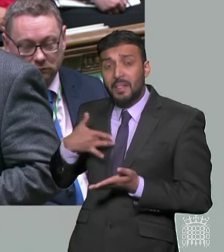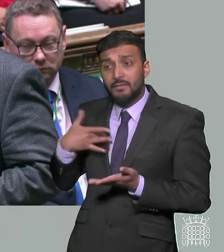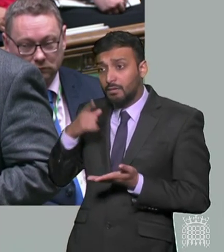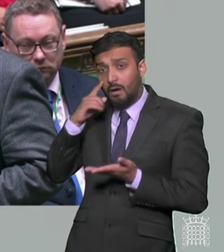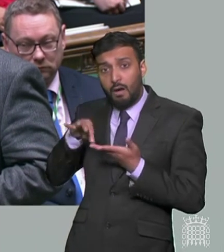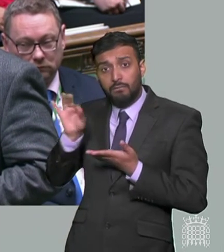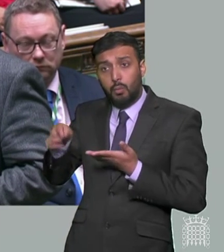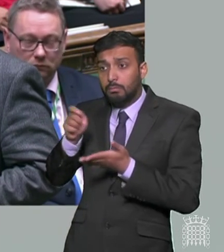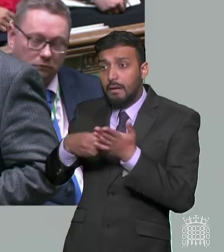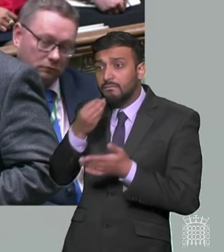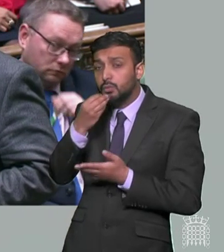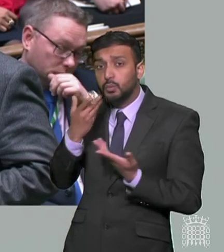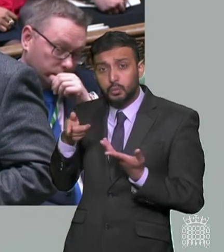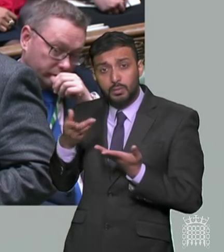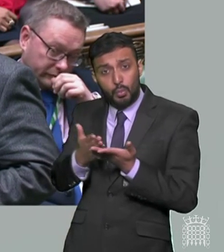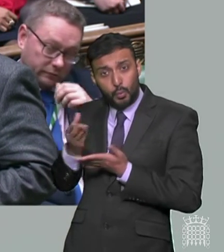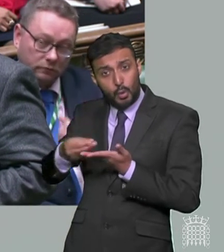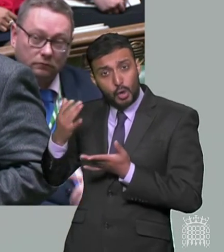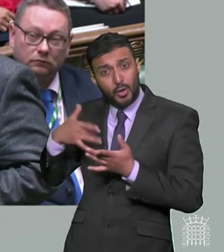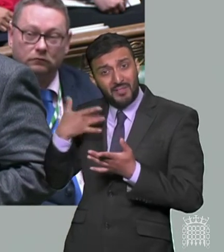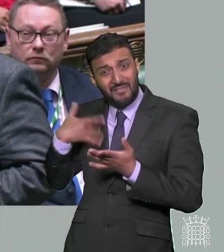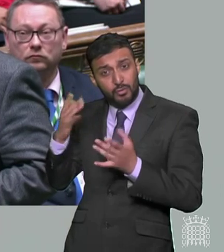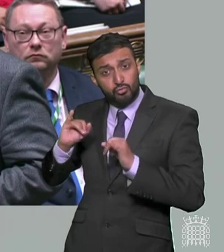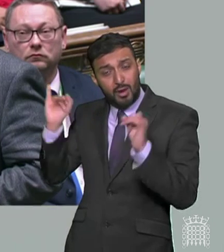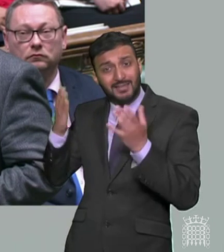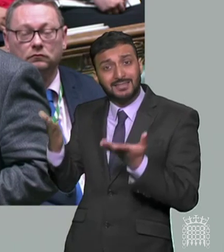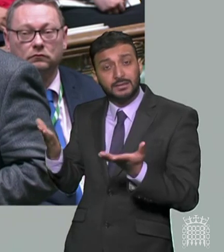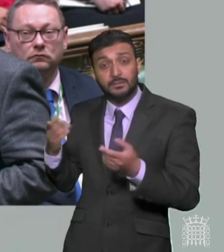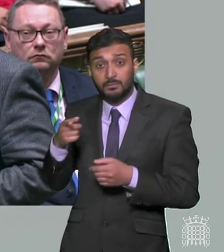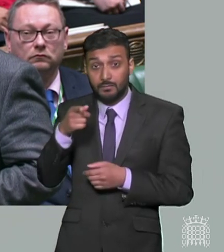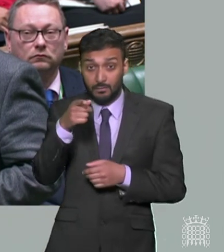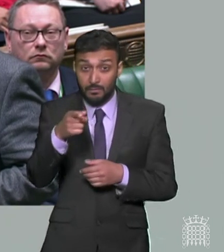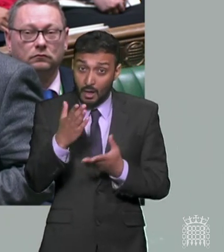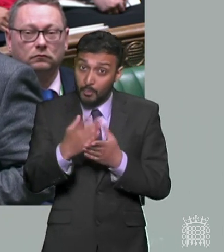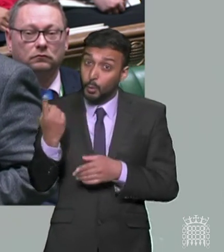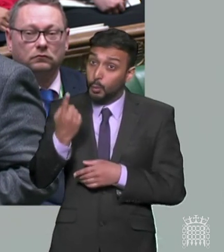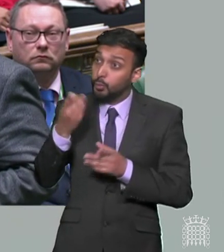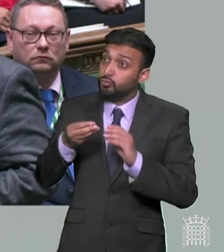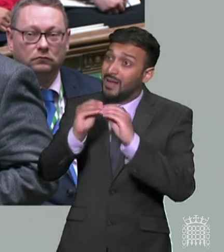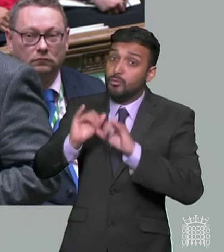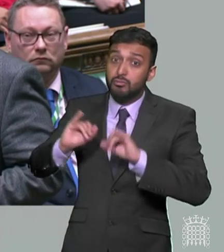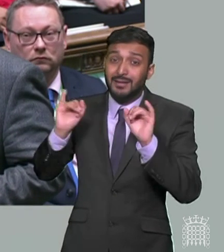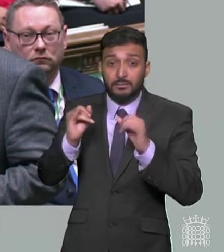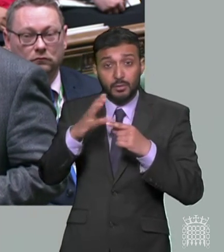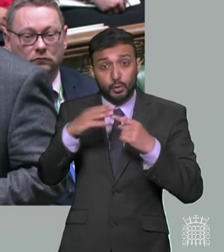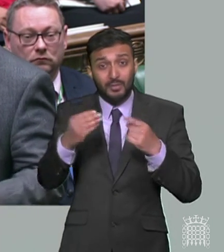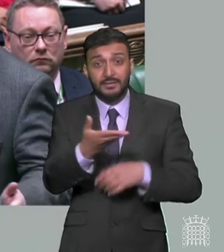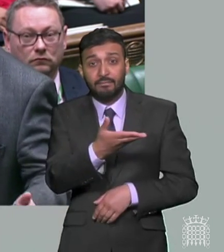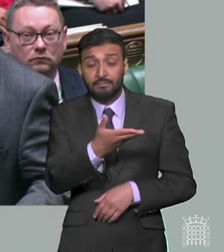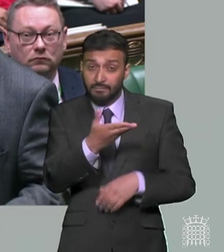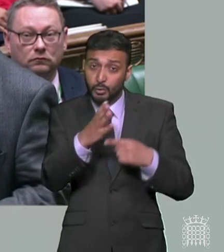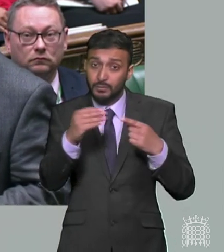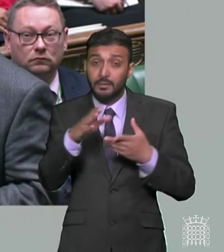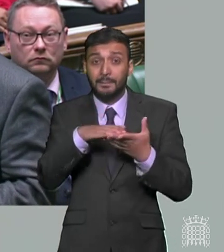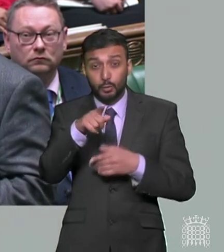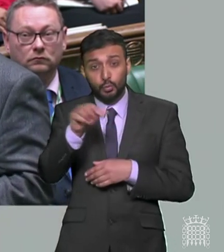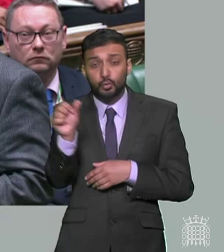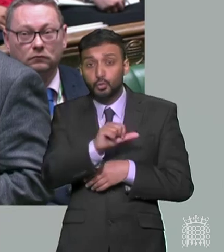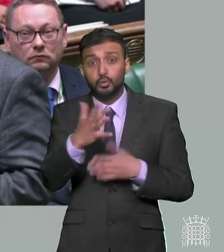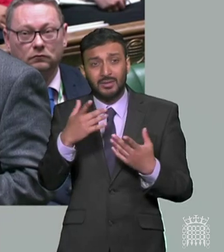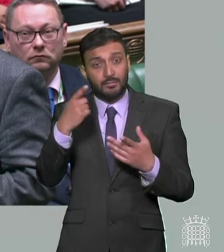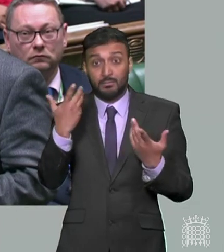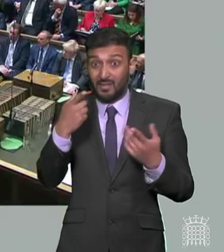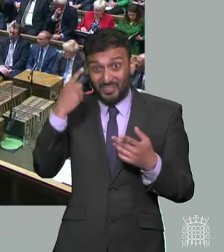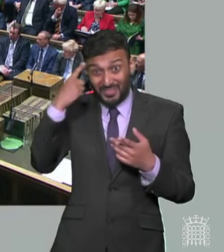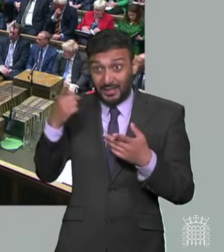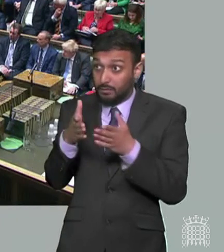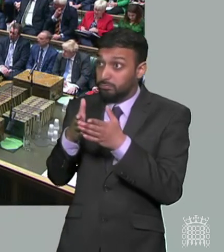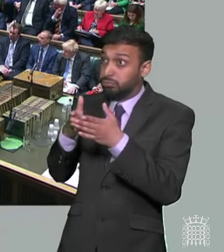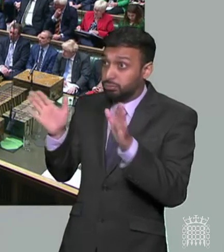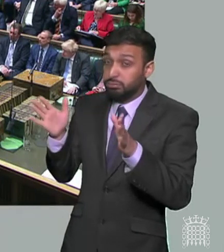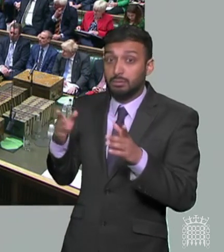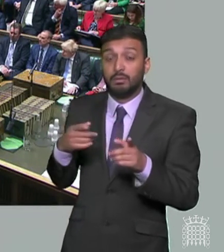If he is genuinely looking for ideas to tackle this Tory-made crisis, he would be wiser to look beyond his Cabinet colleagues, who, of course, know that he will not be there for very much longer.